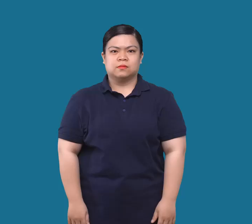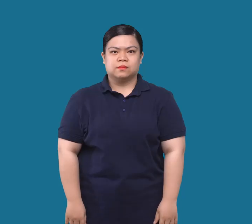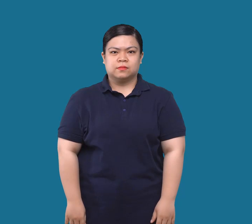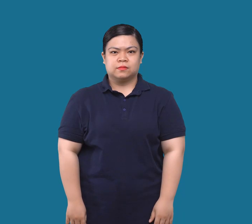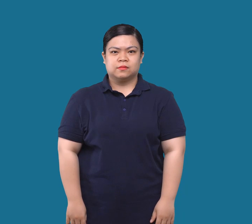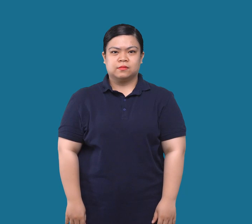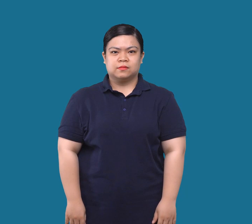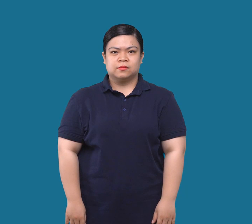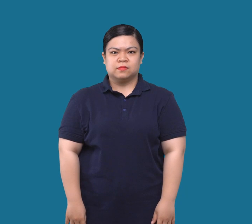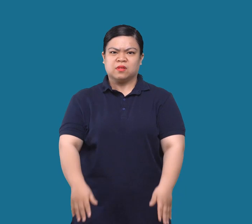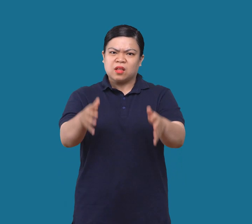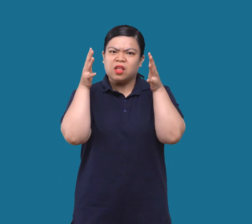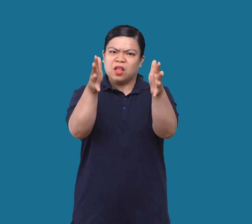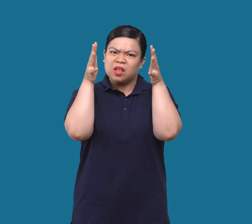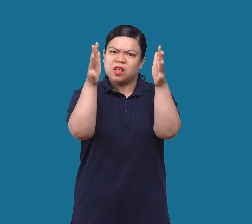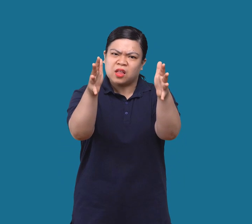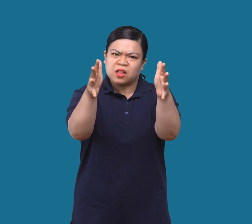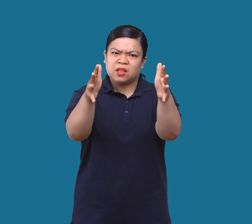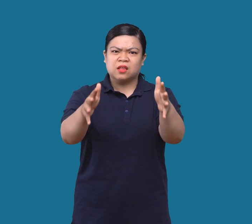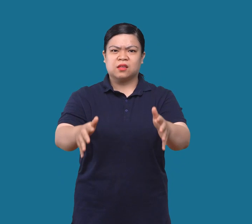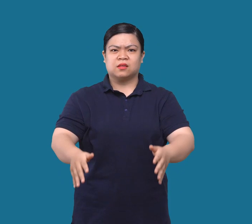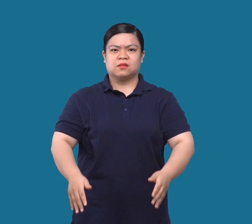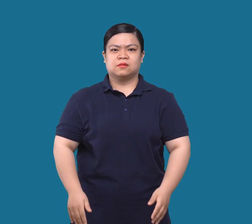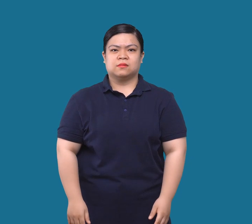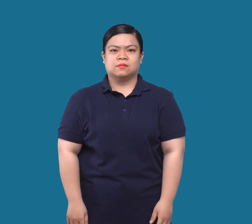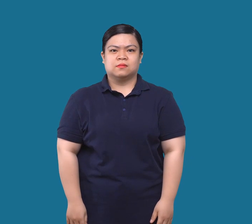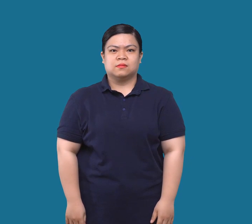quát mắng